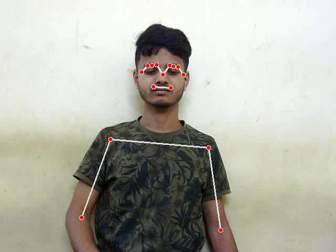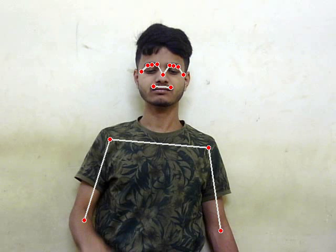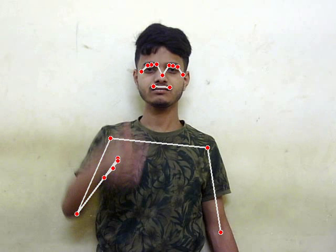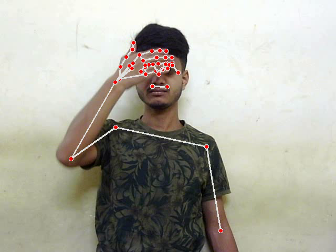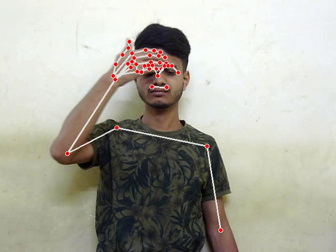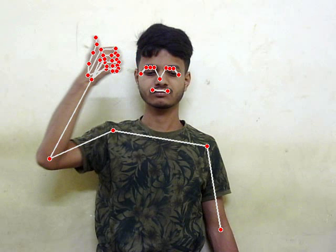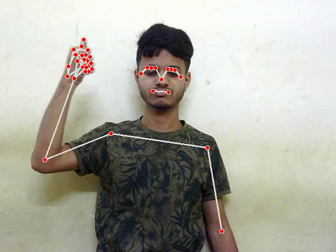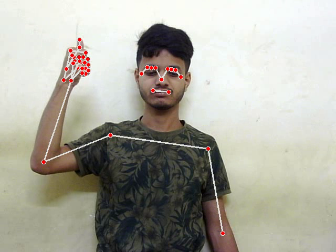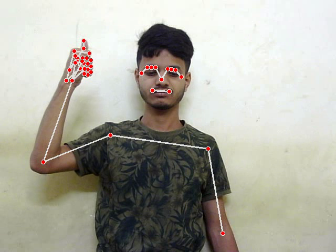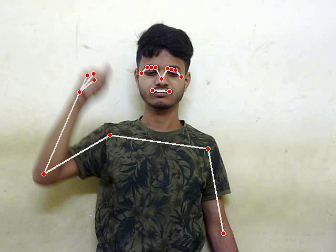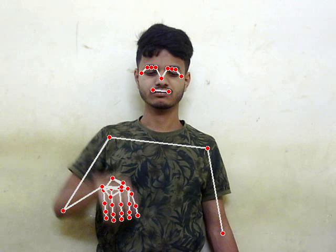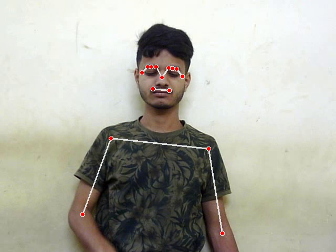forget